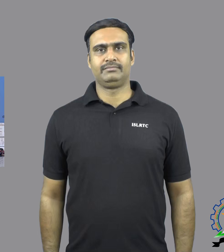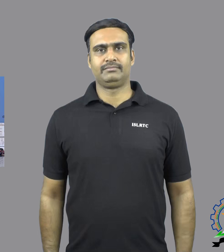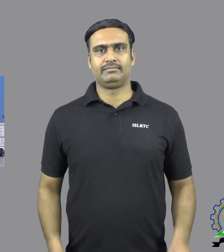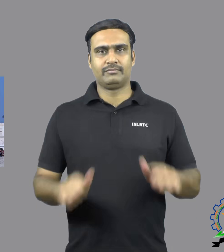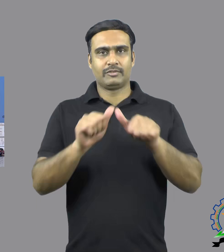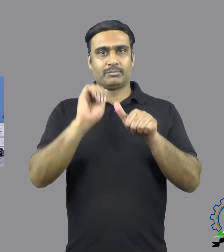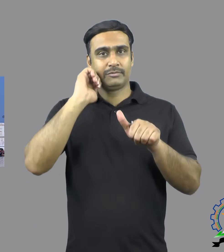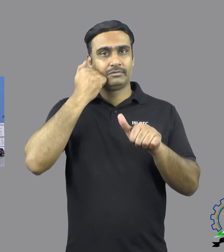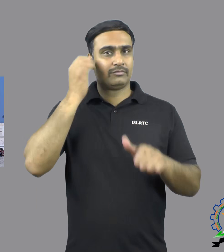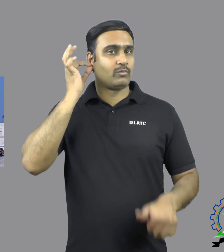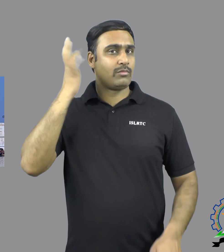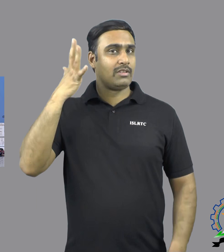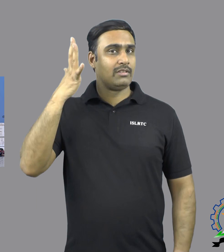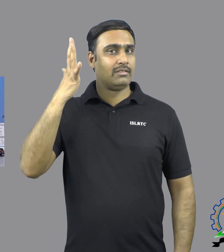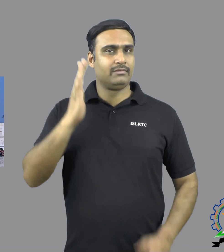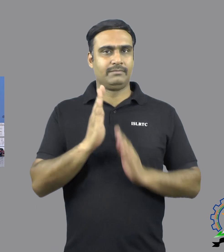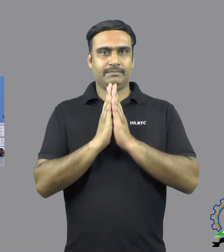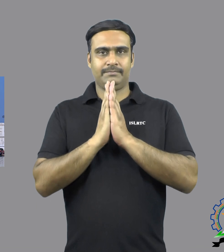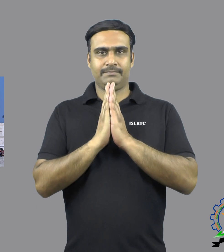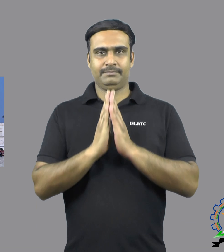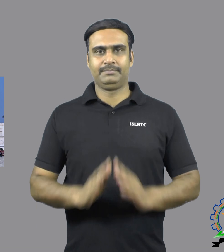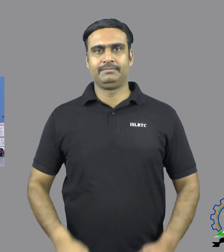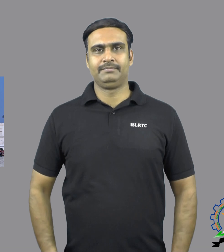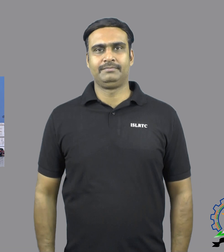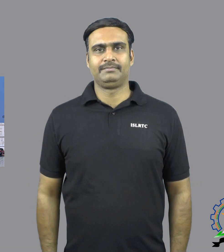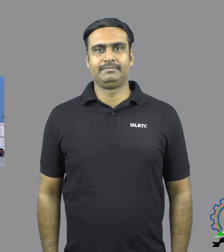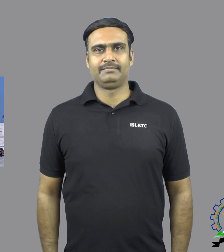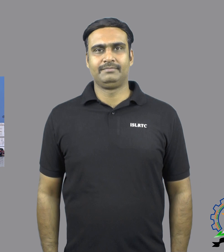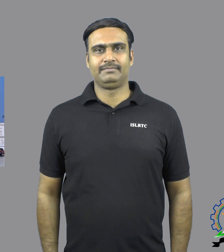Golden Temple